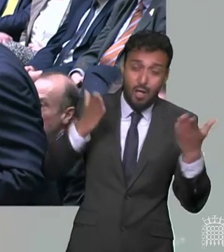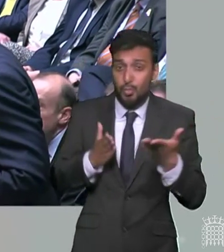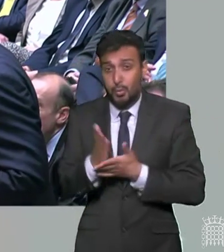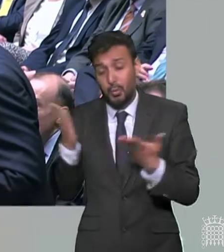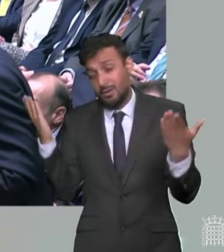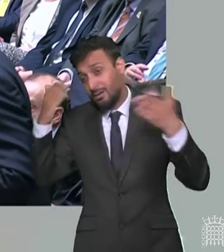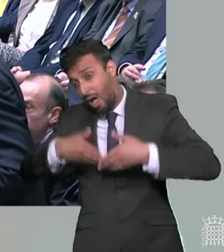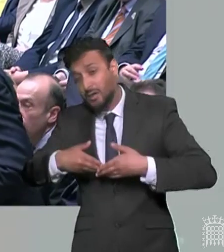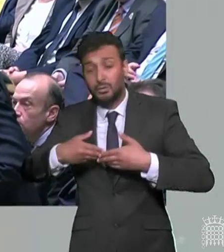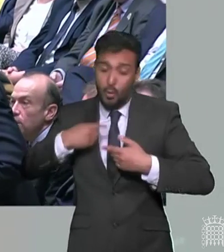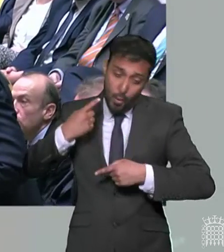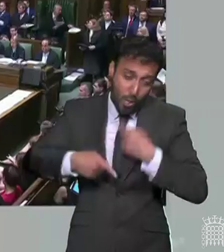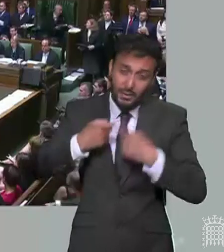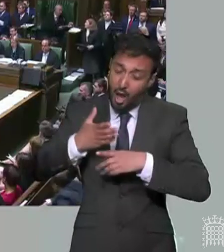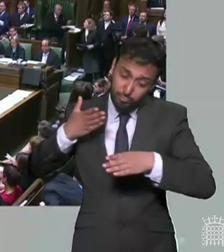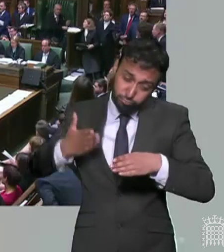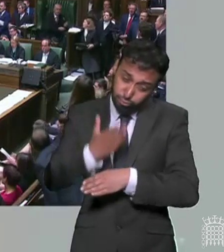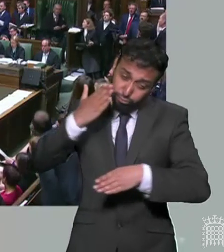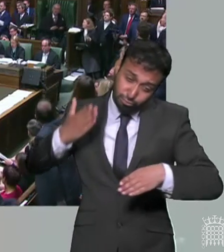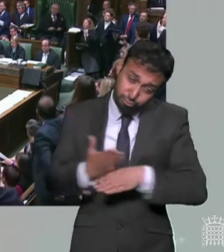I commend this statement to the House.